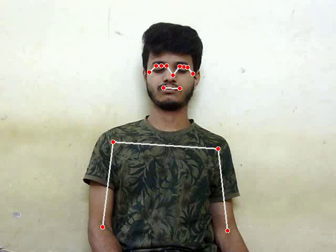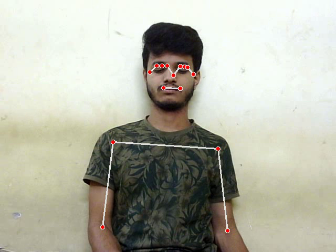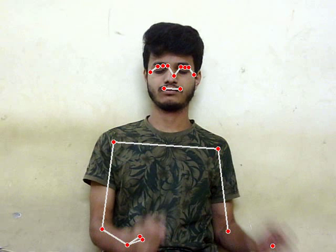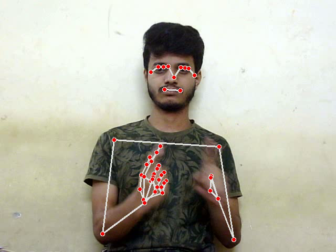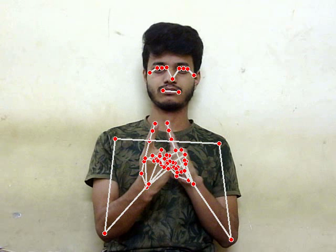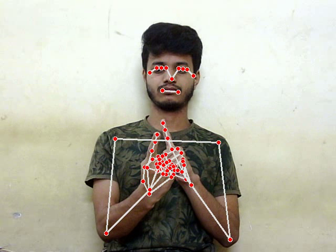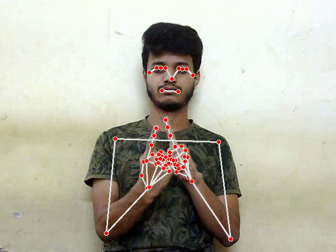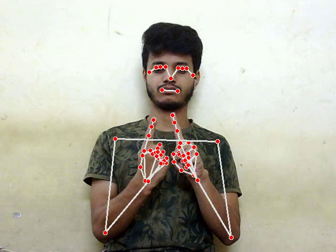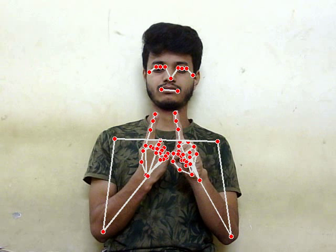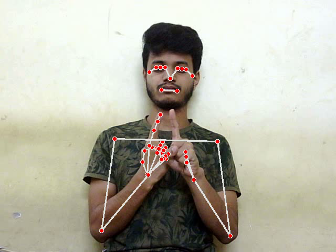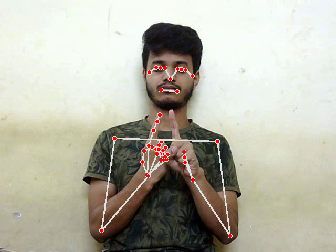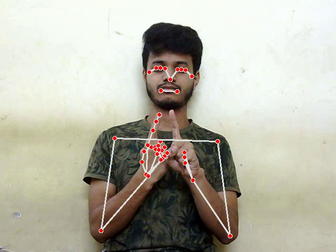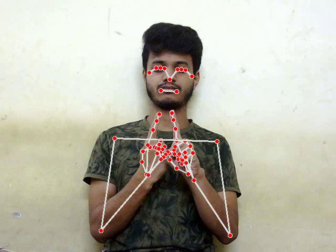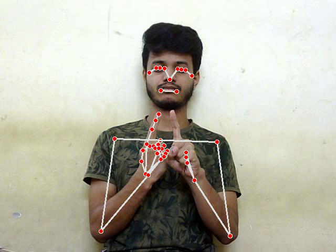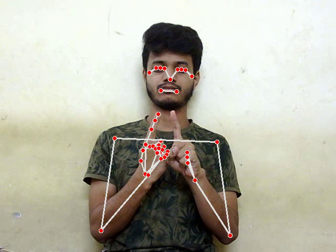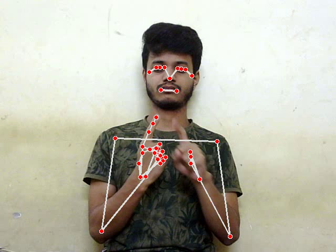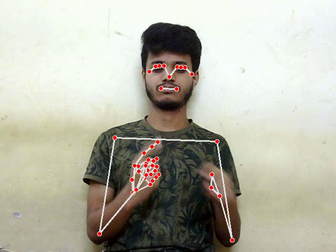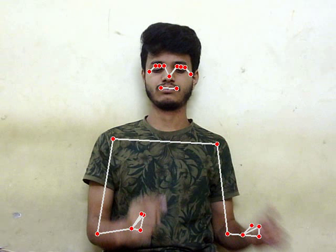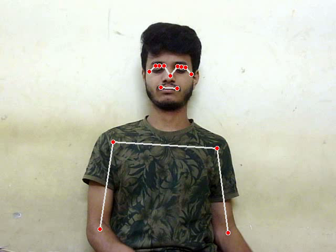meet